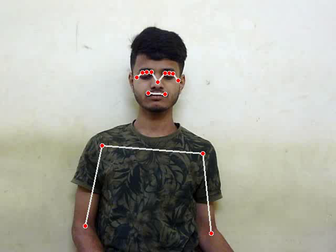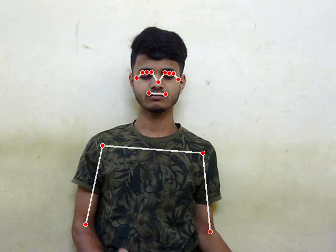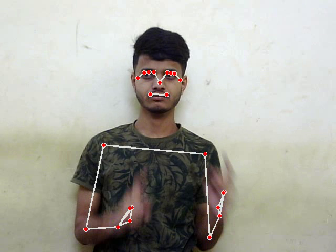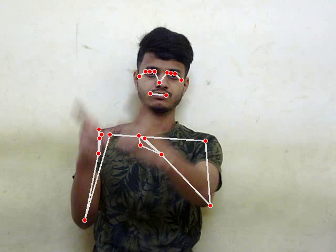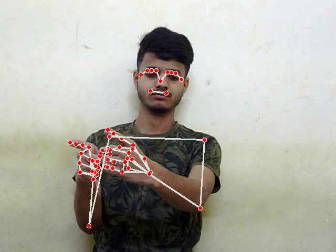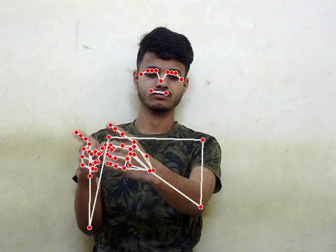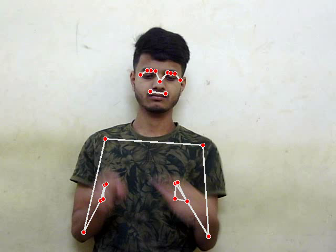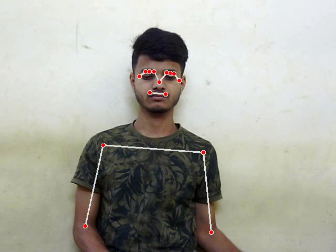go